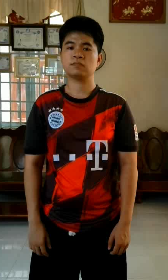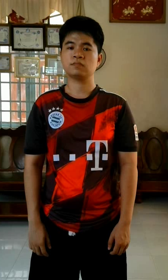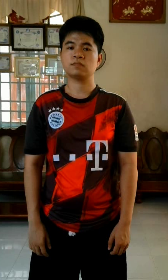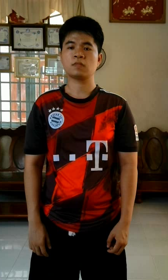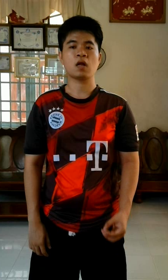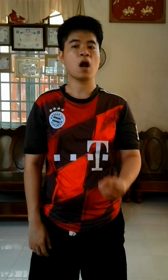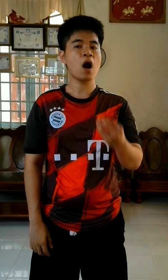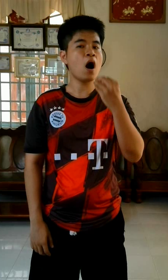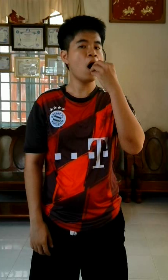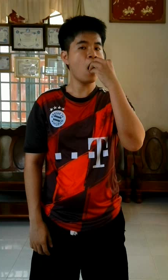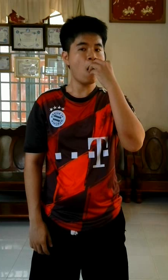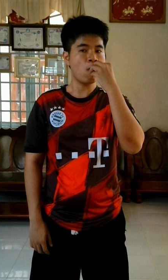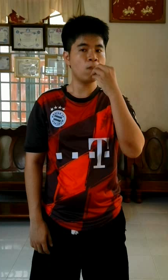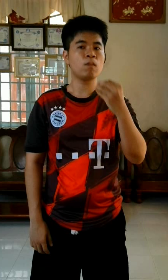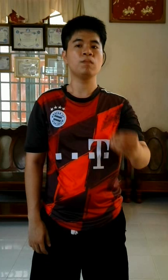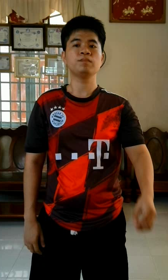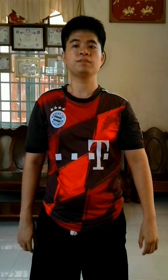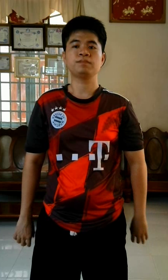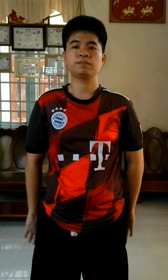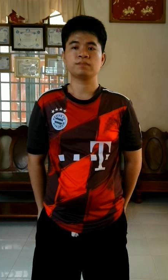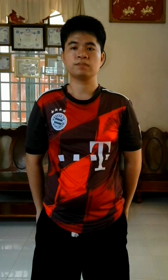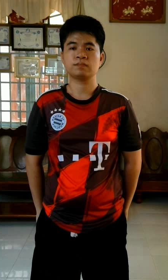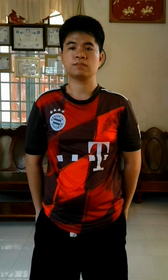an